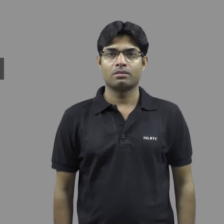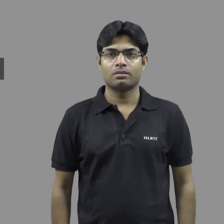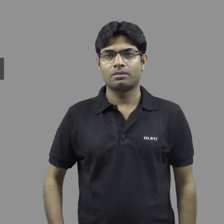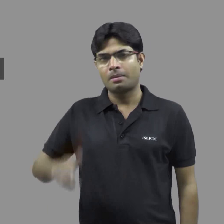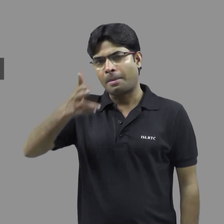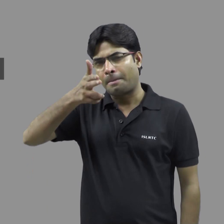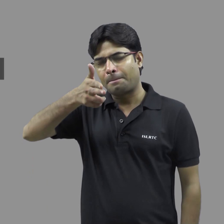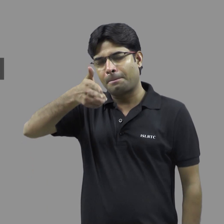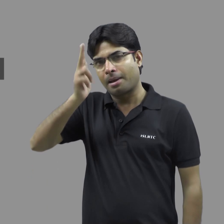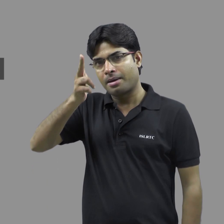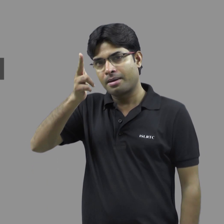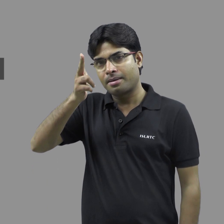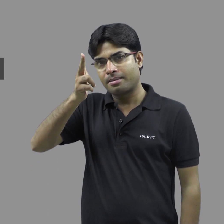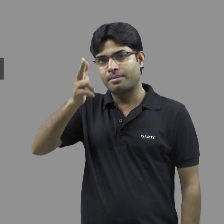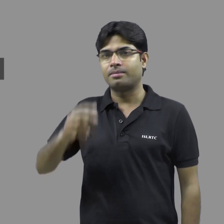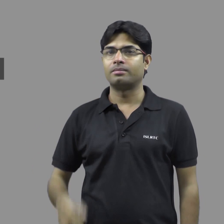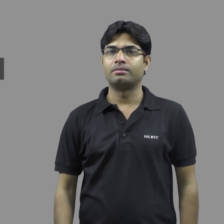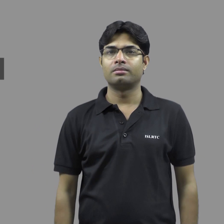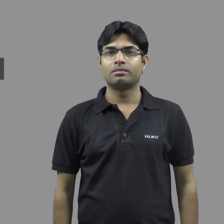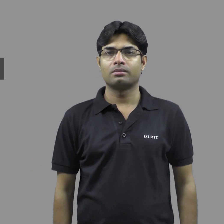Shoot